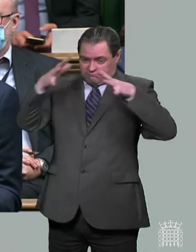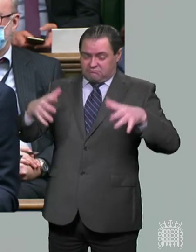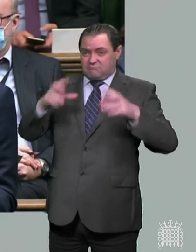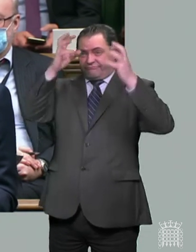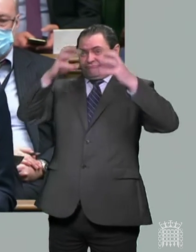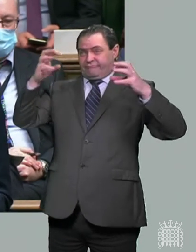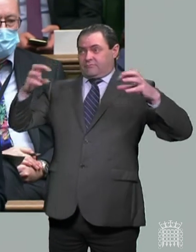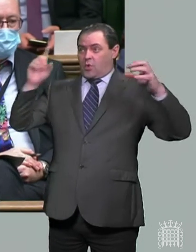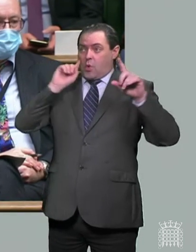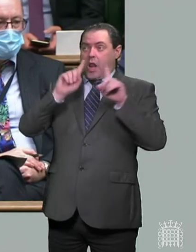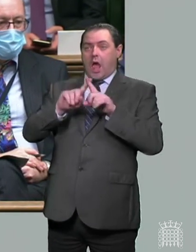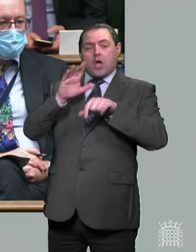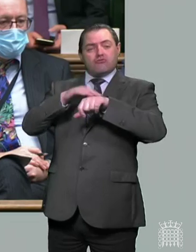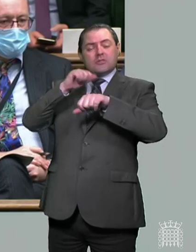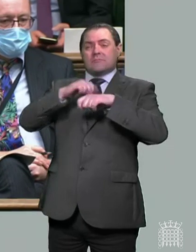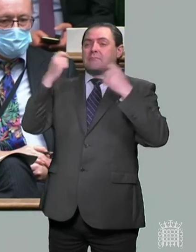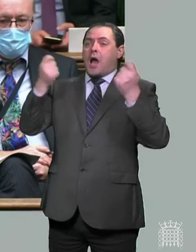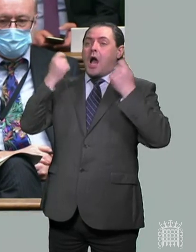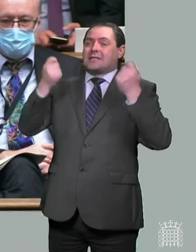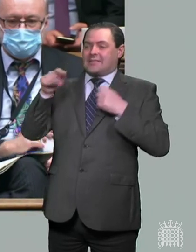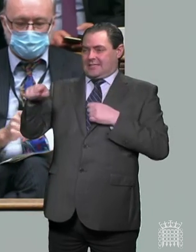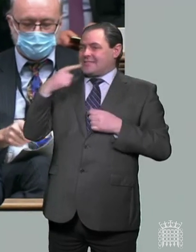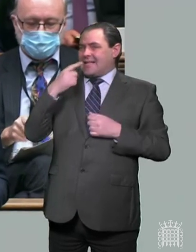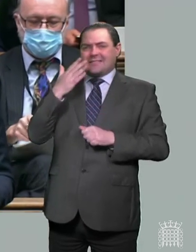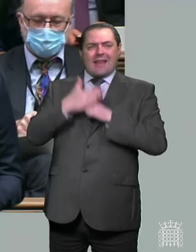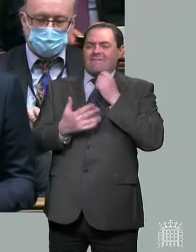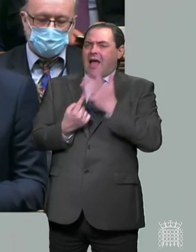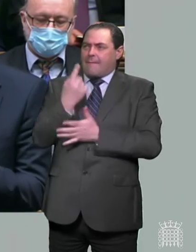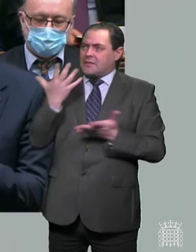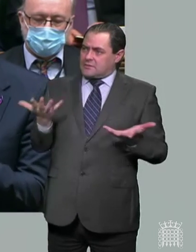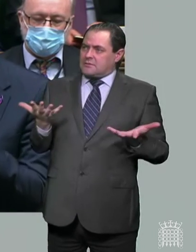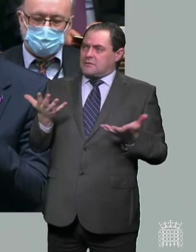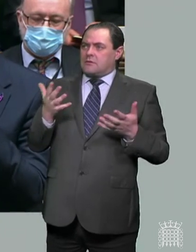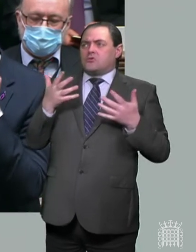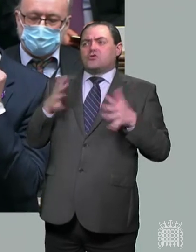It looks a lot like one of the Christmas parties that he told us never happened.